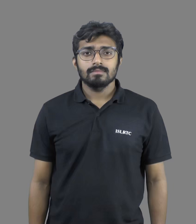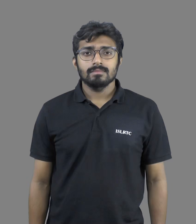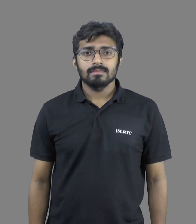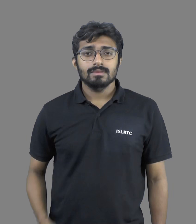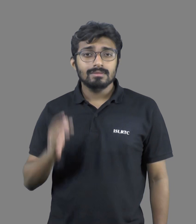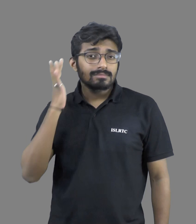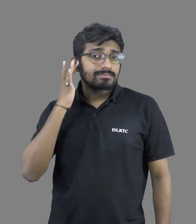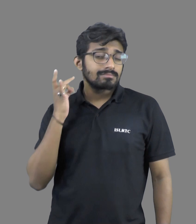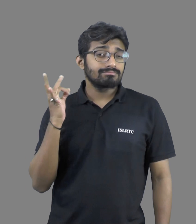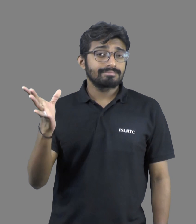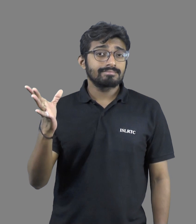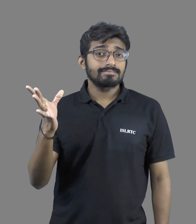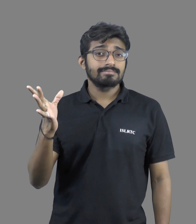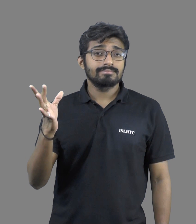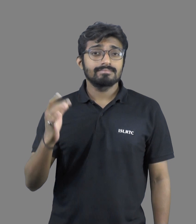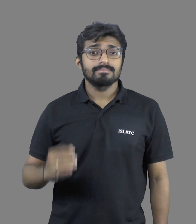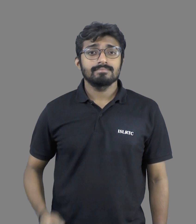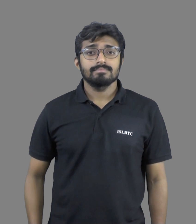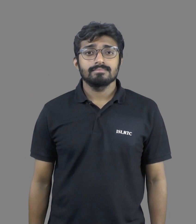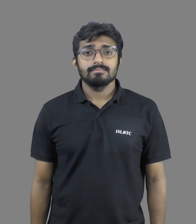Ignore